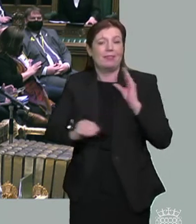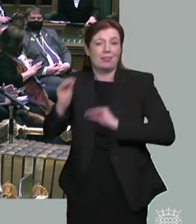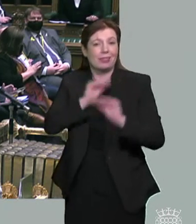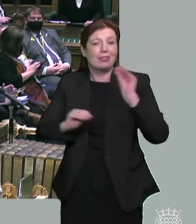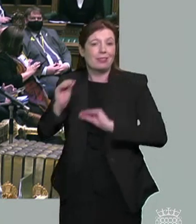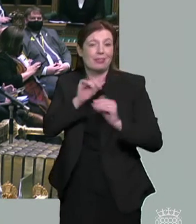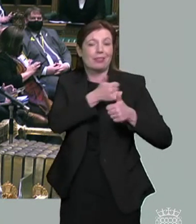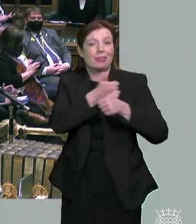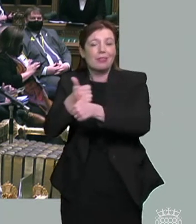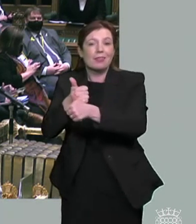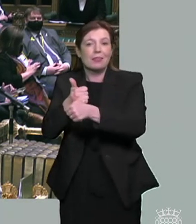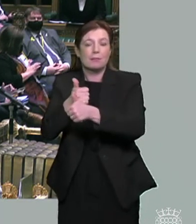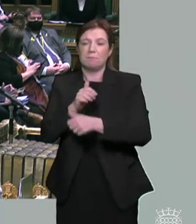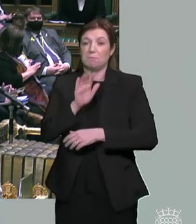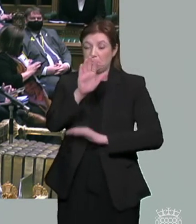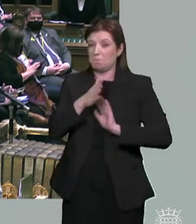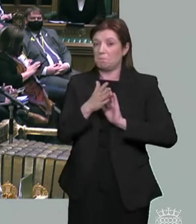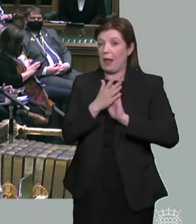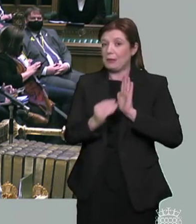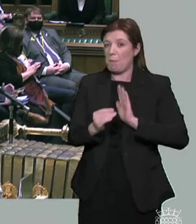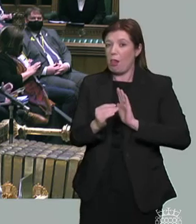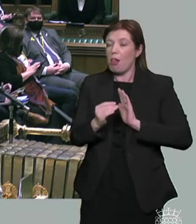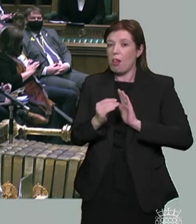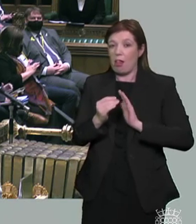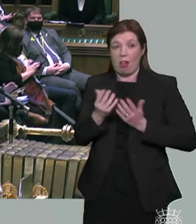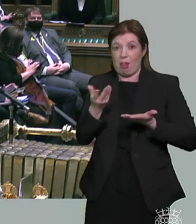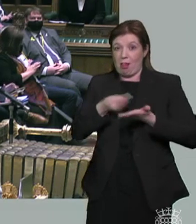The Chancellor left open the vaults for widespread waste